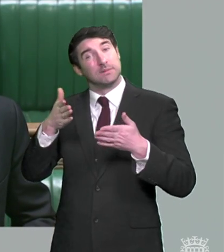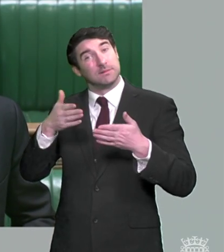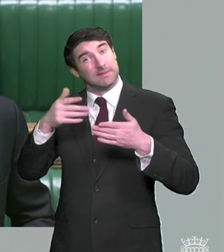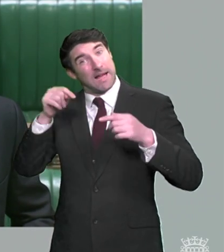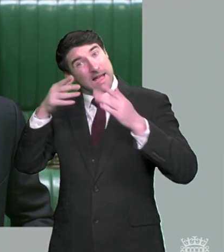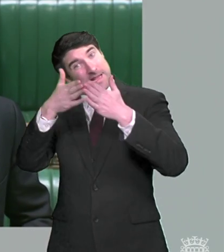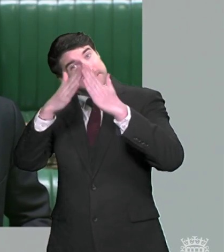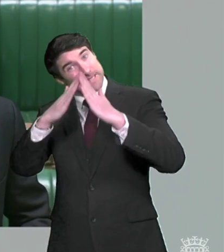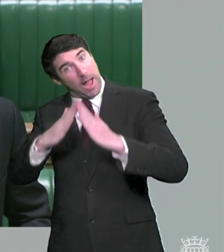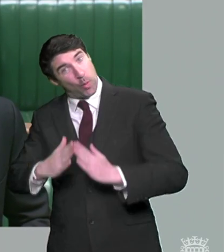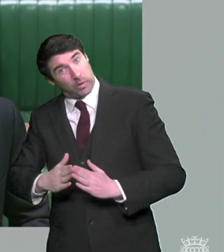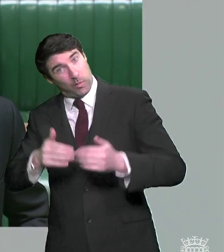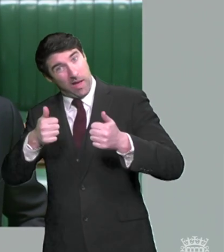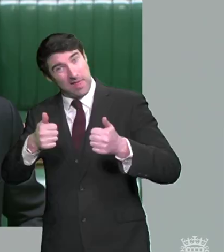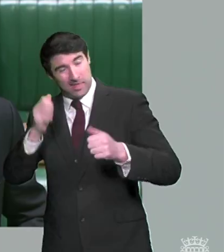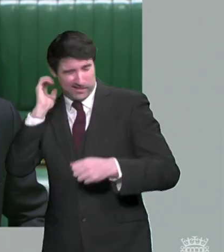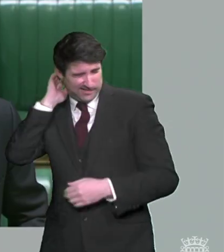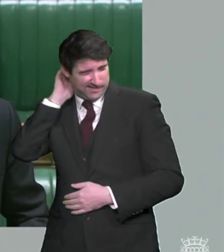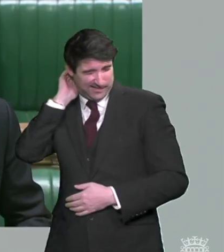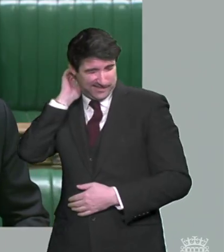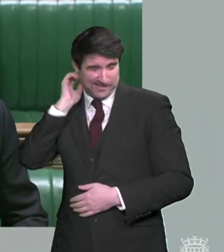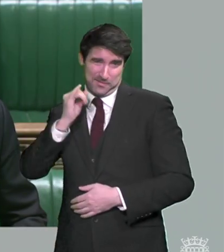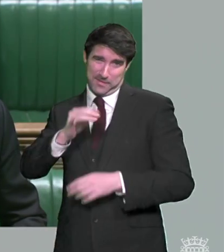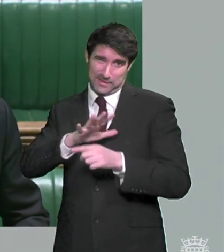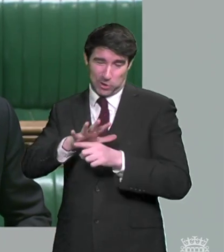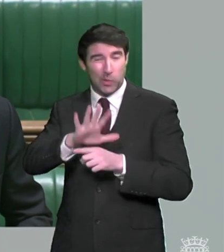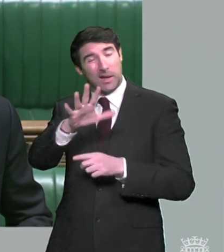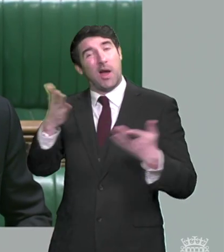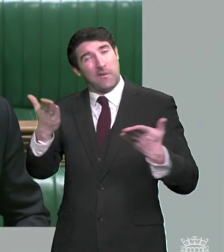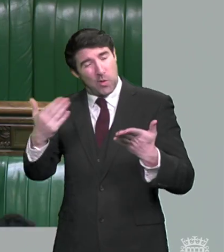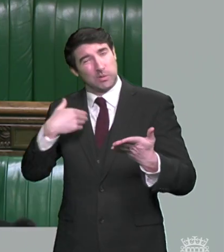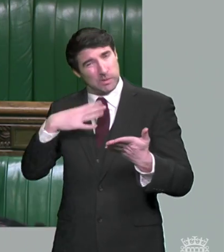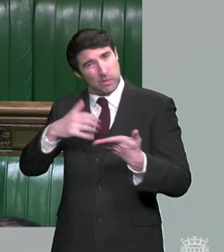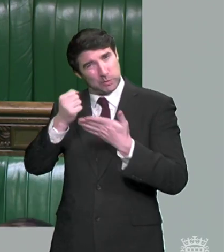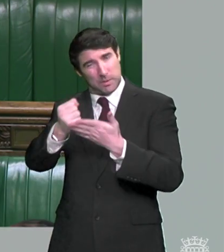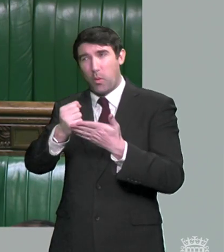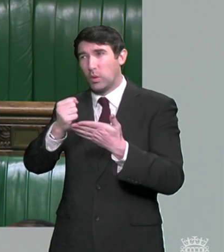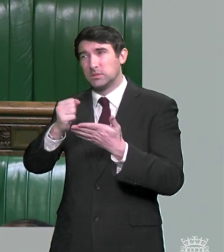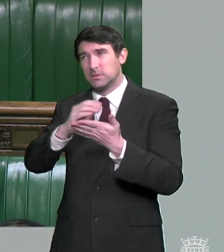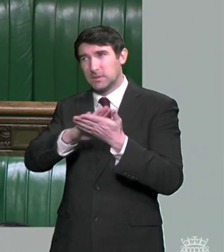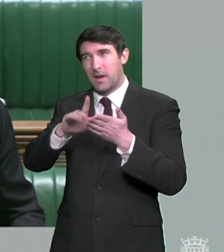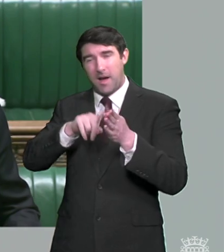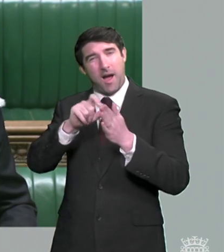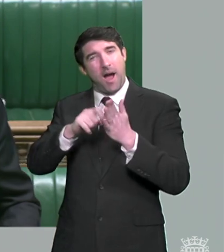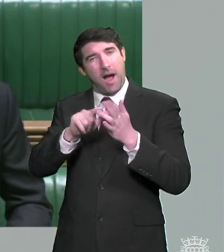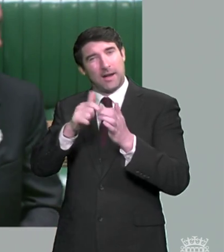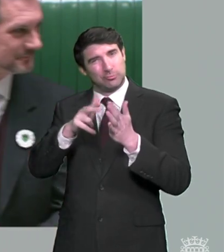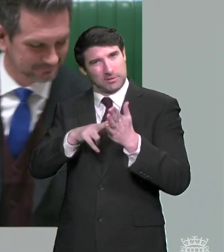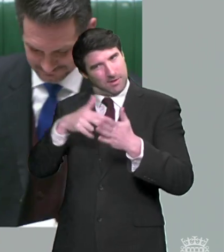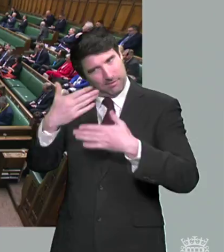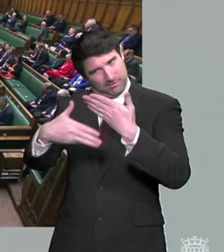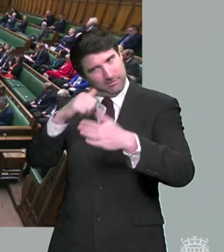The Government are committed to our hydrogen strategy, and we very much hope that the Executive will return and play their part in delivering it.